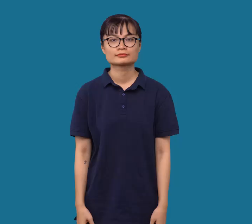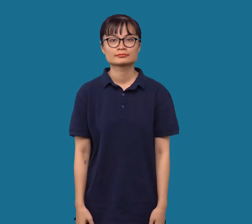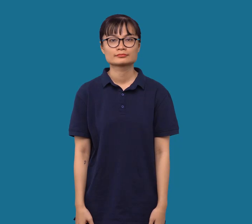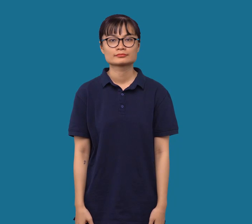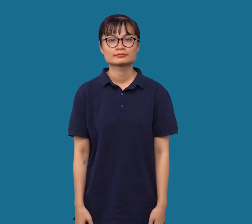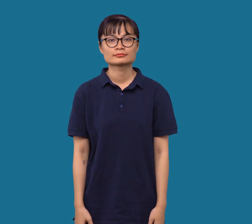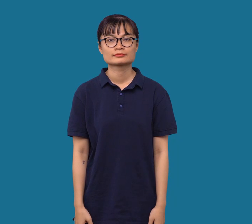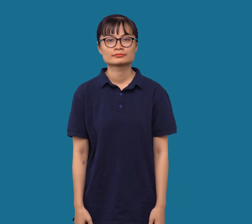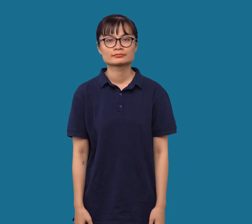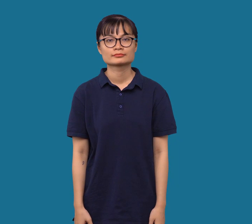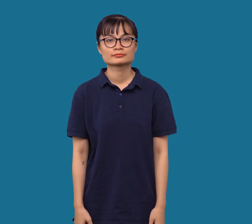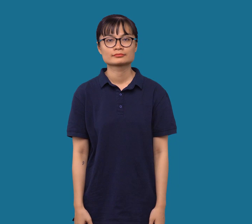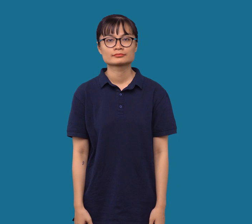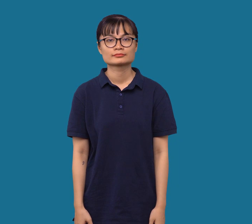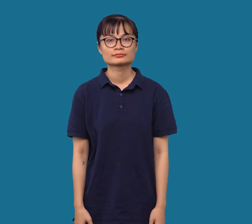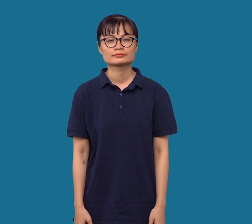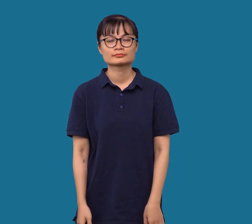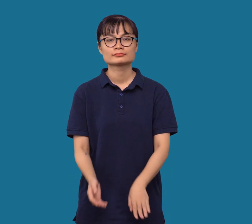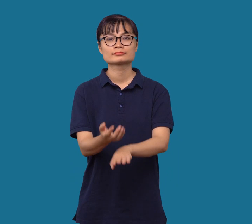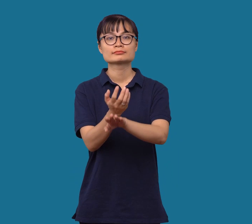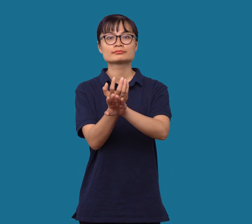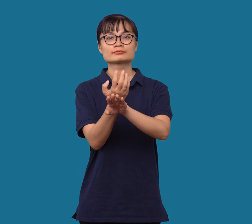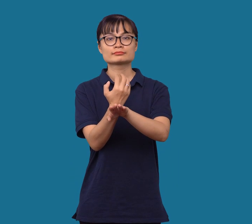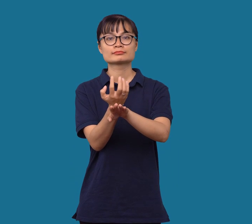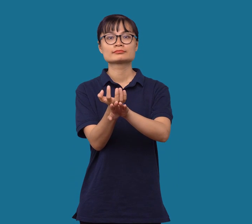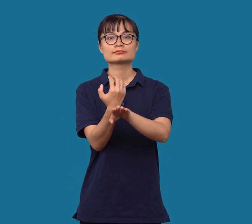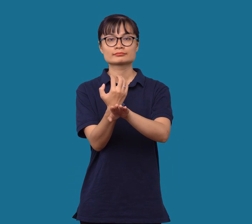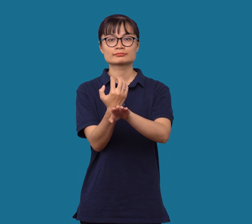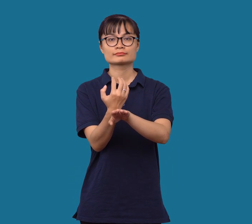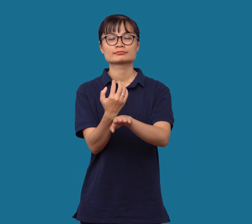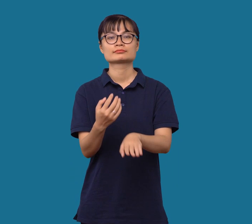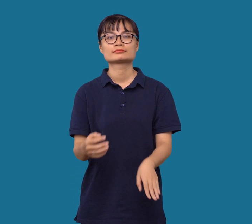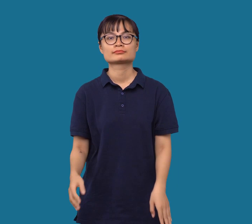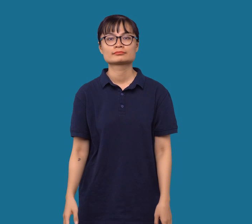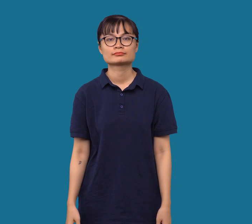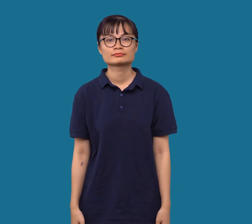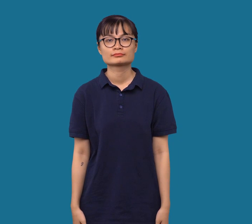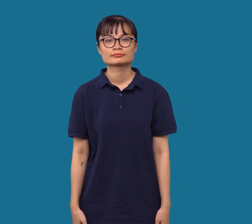xe ben